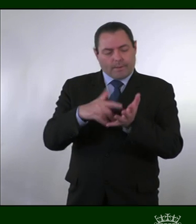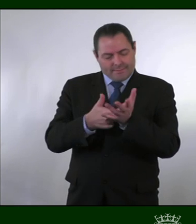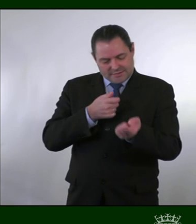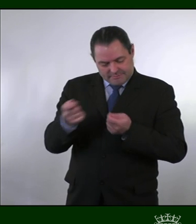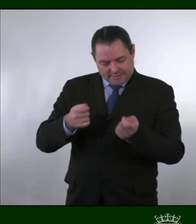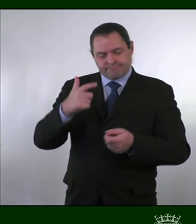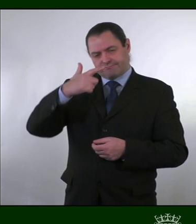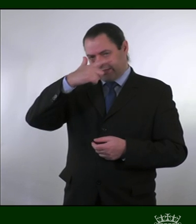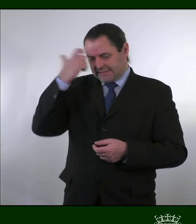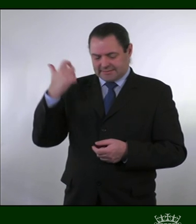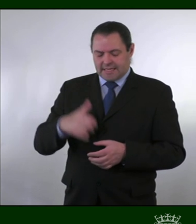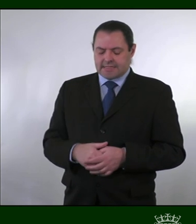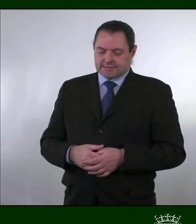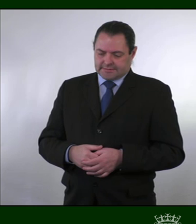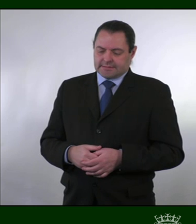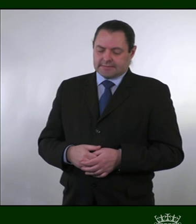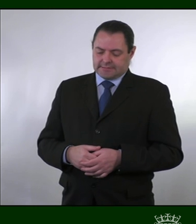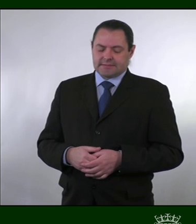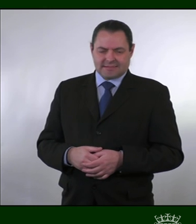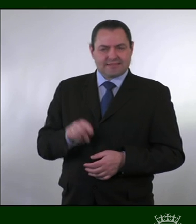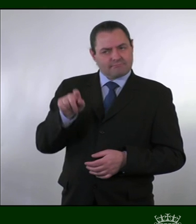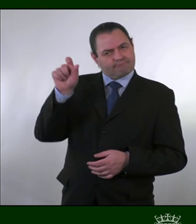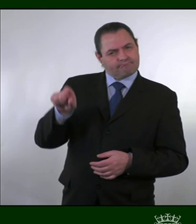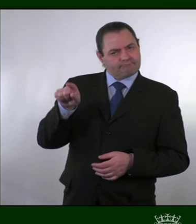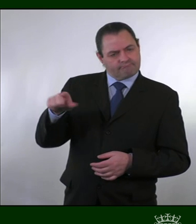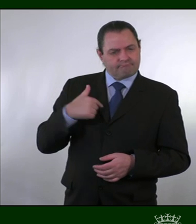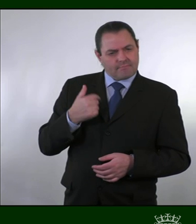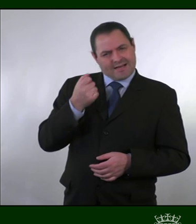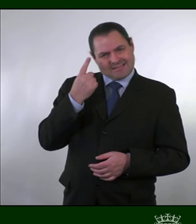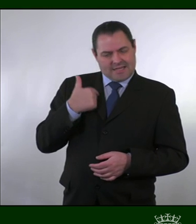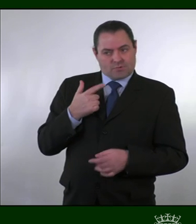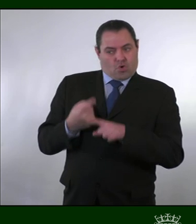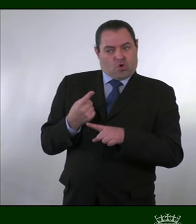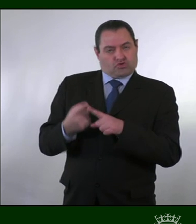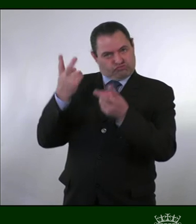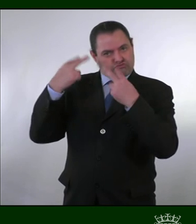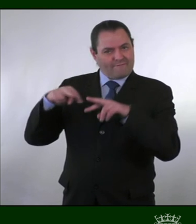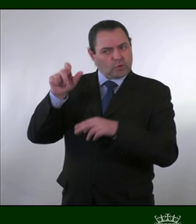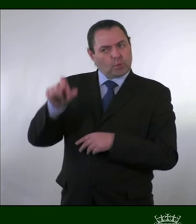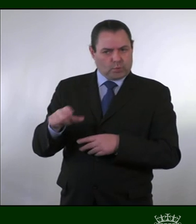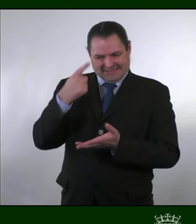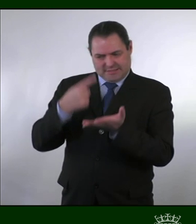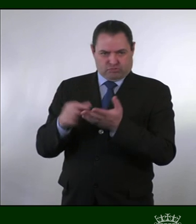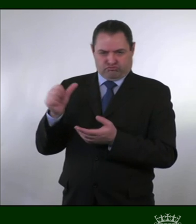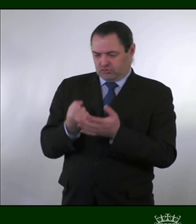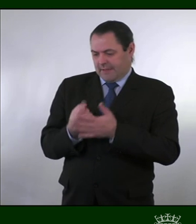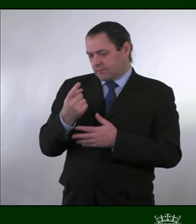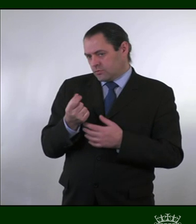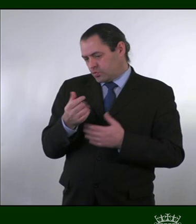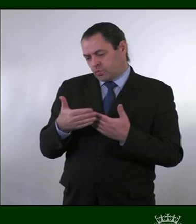I understand that the case is now under urgent review and a decision will be made shortly.